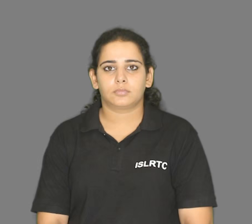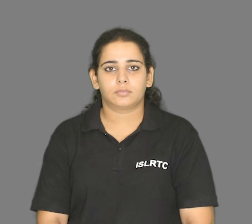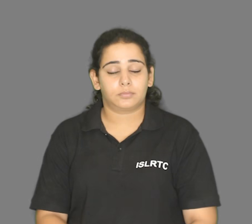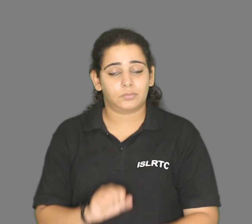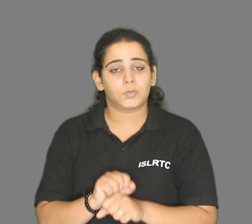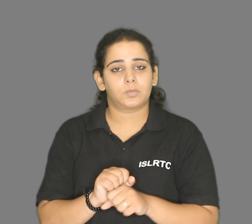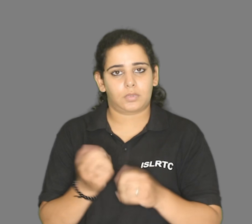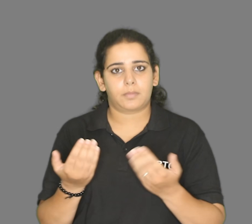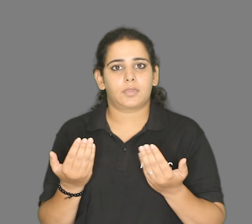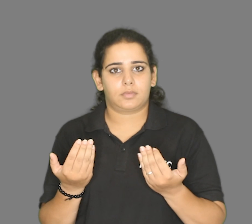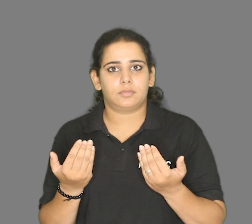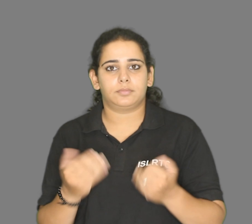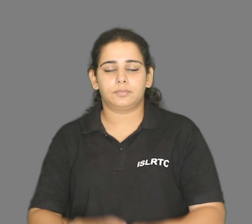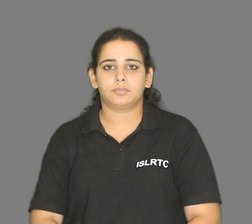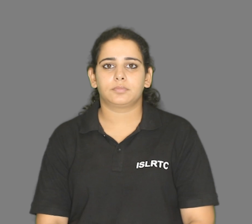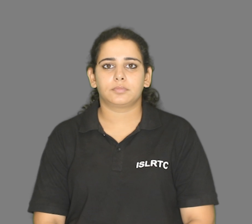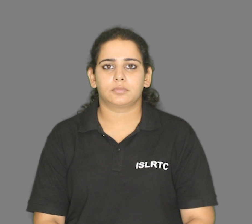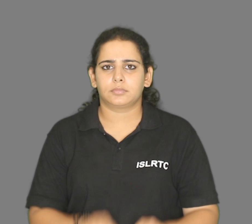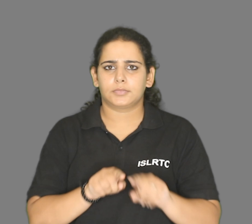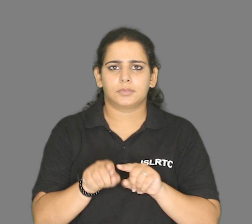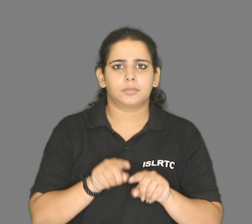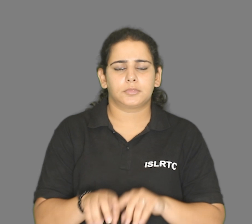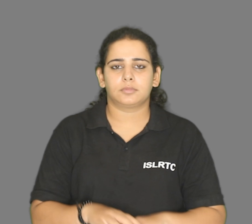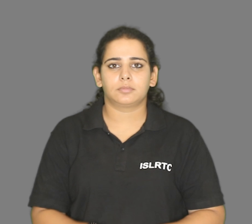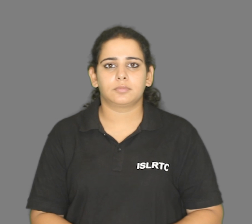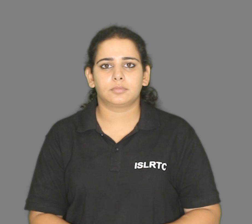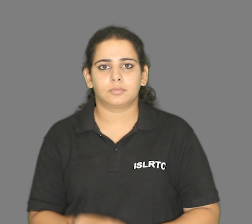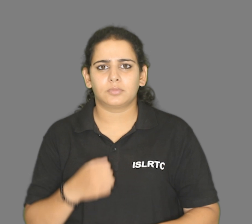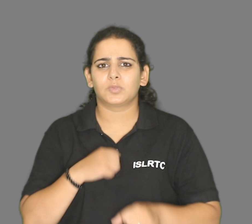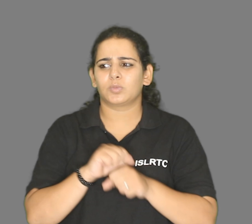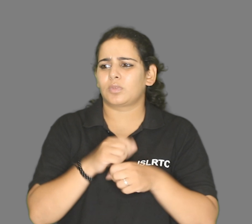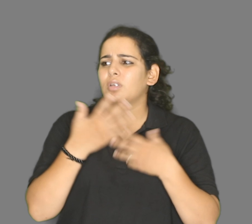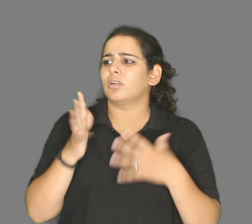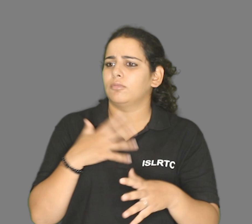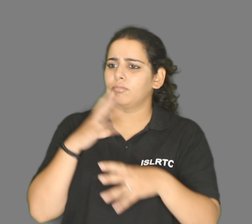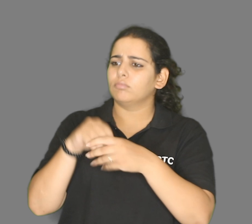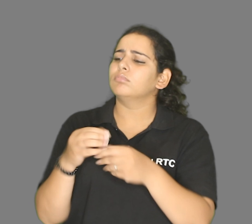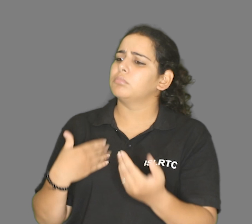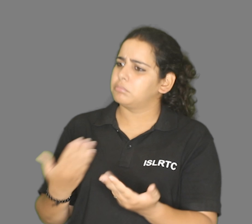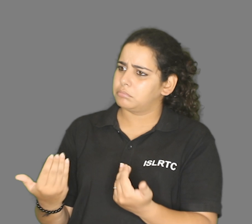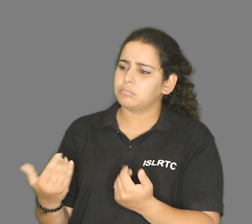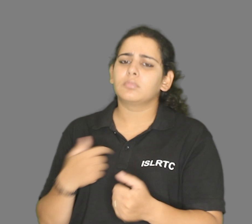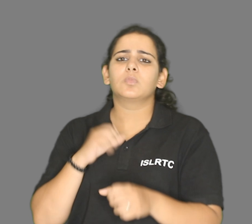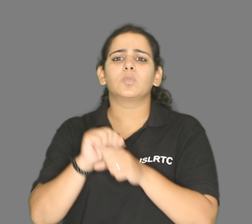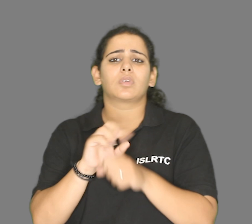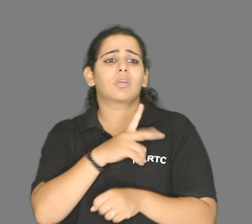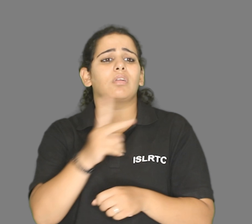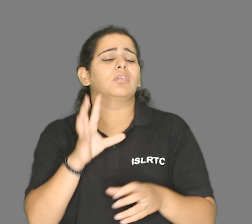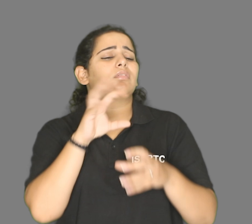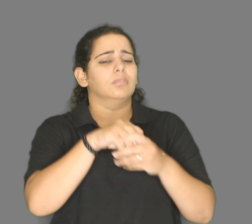Usable Capable of being used